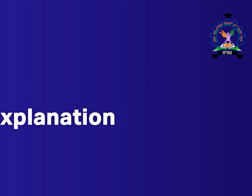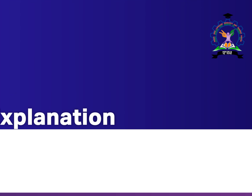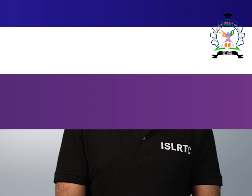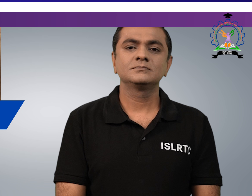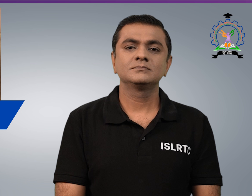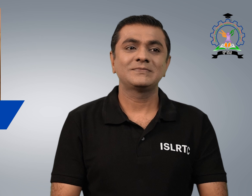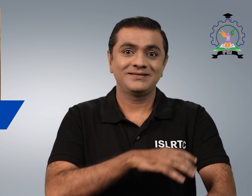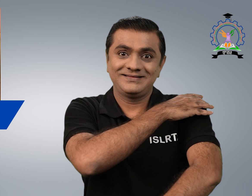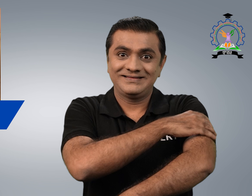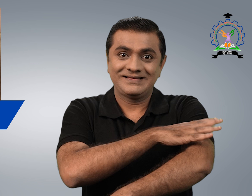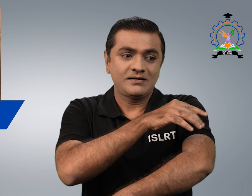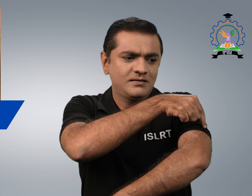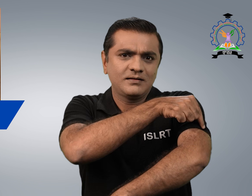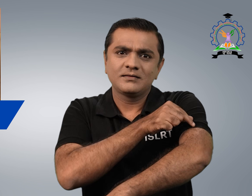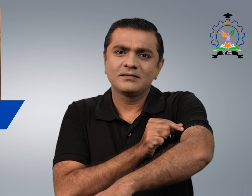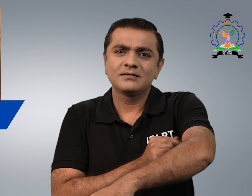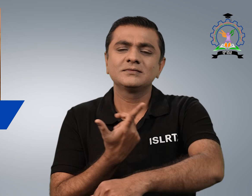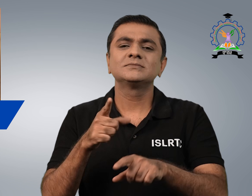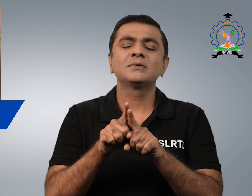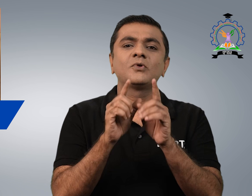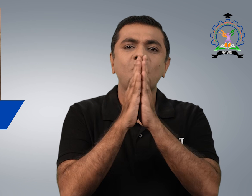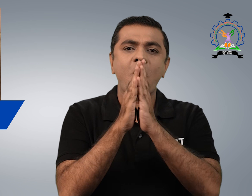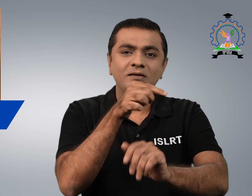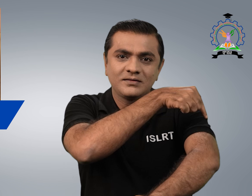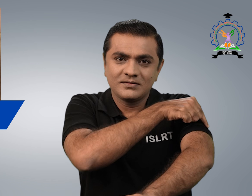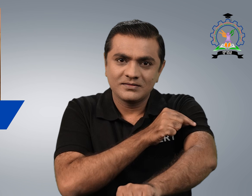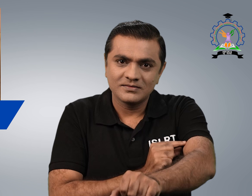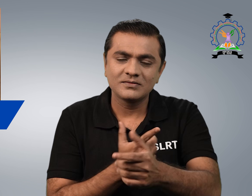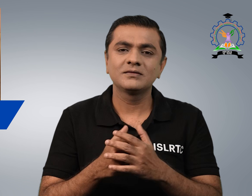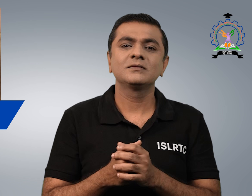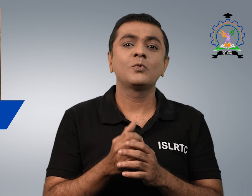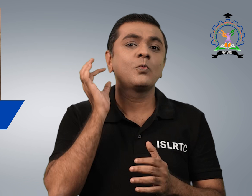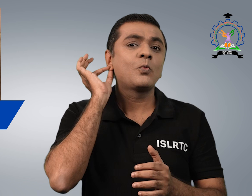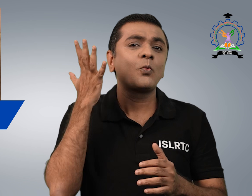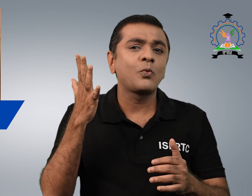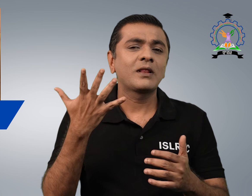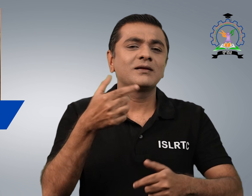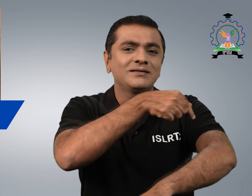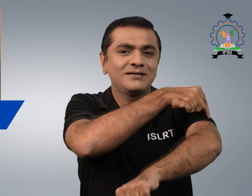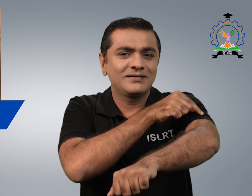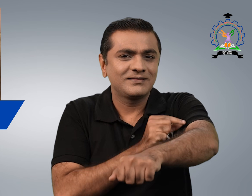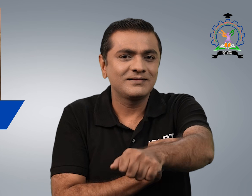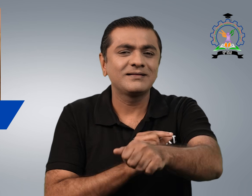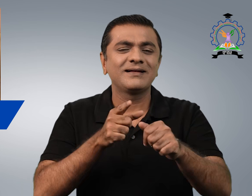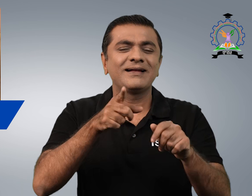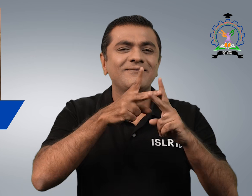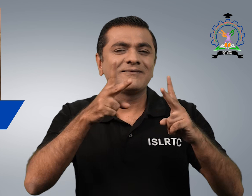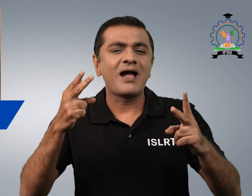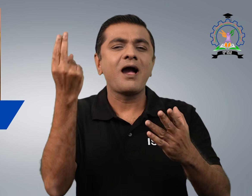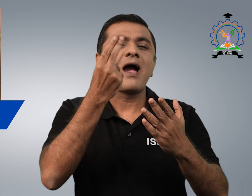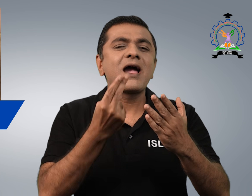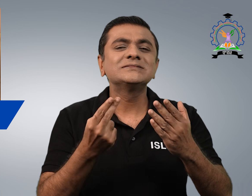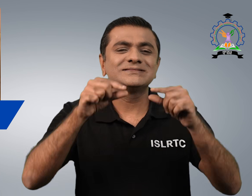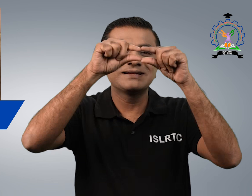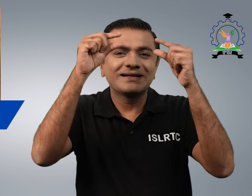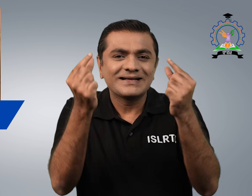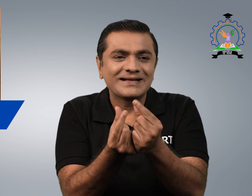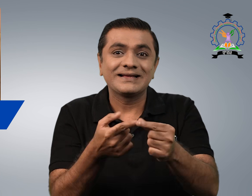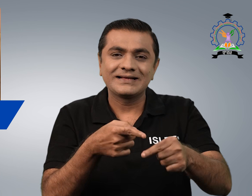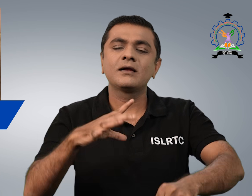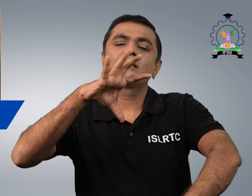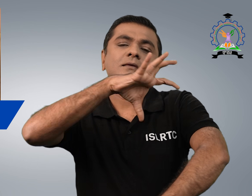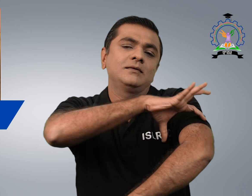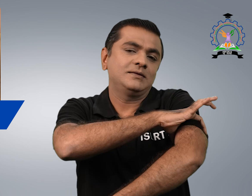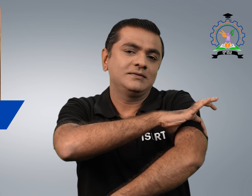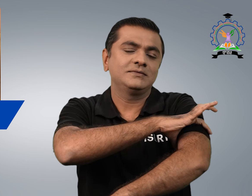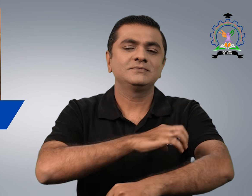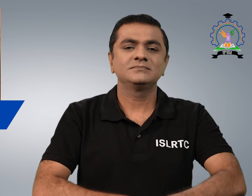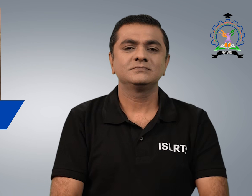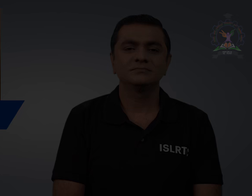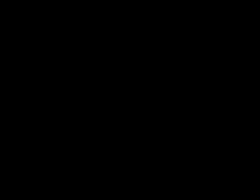It is a piece of jewellery worn around the upper arm which can be a religious symbol, made of gold or a designed band.